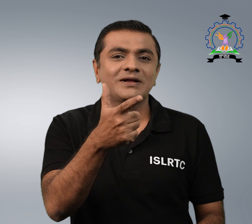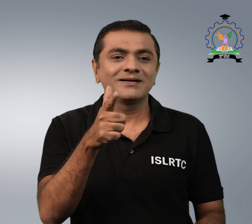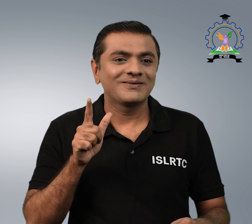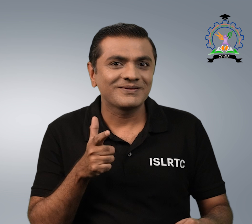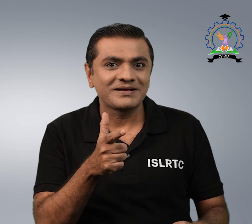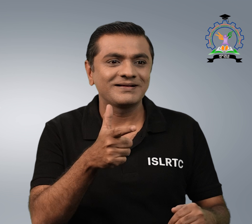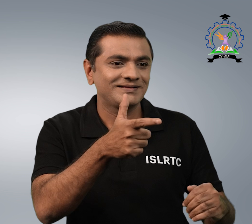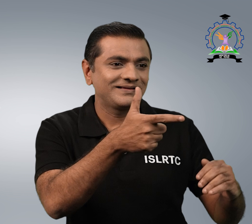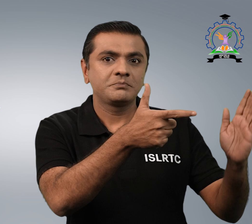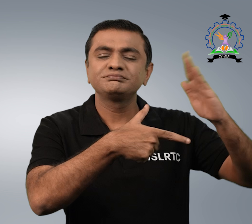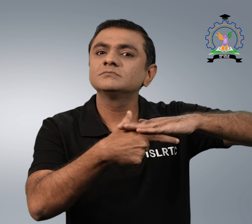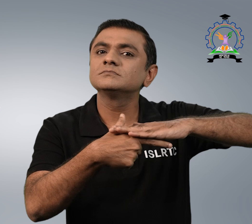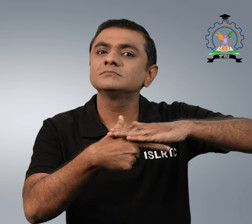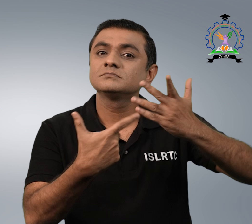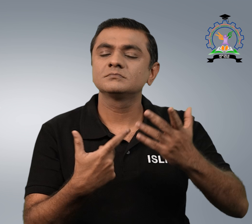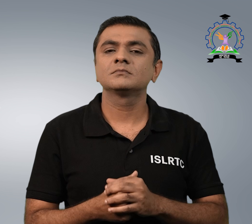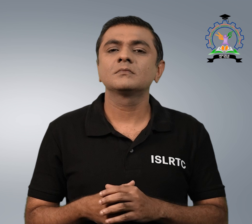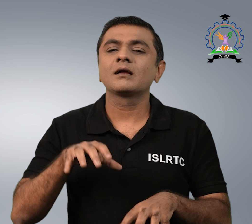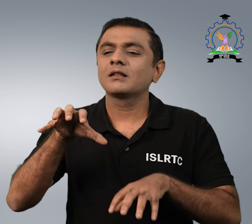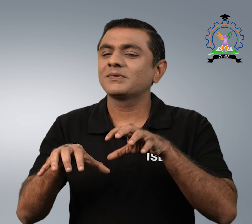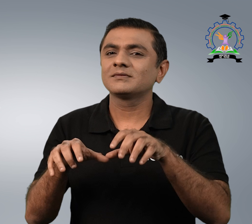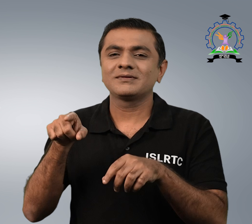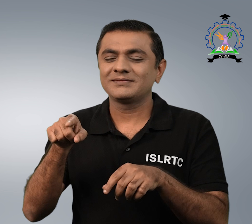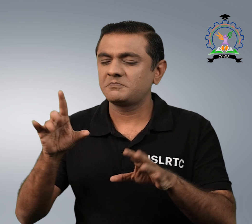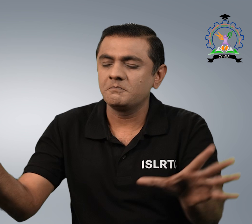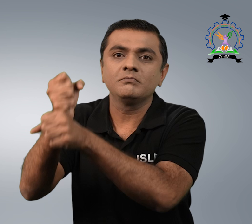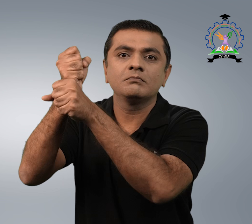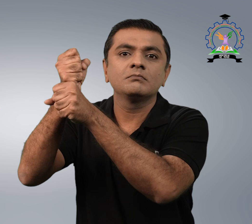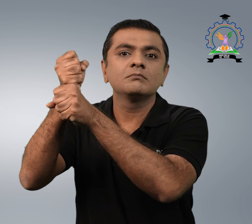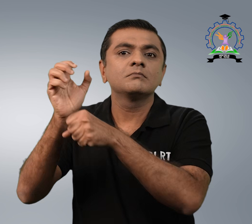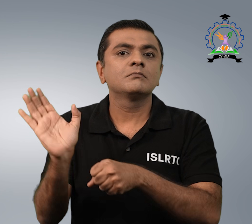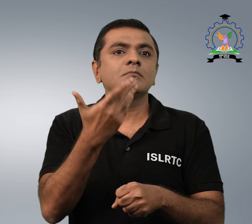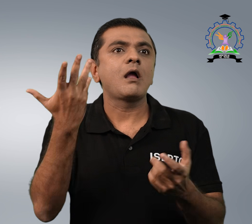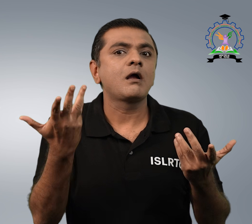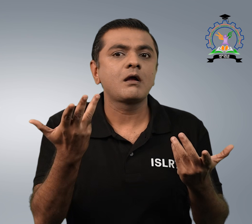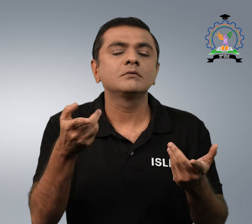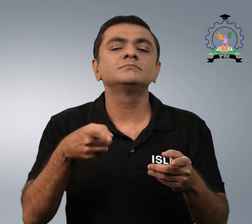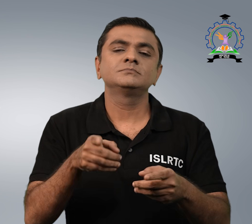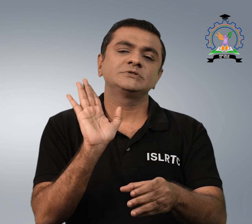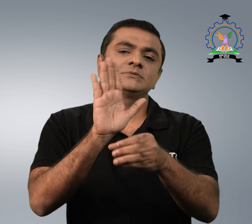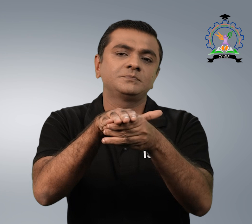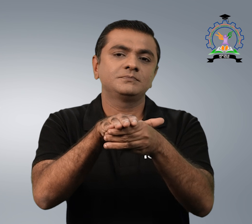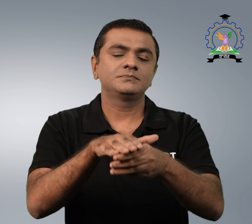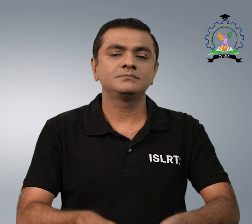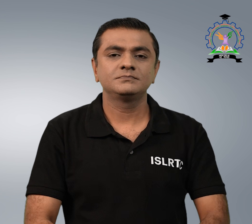A trap refers to a device designed to catch a mouse or an animal.